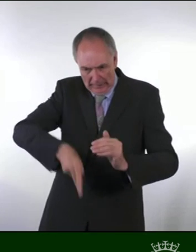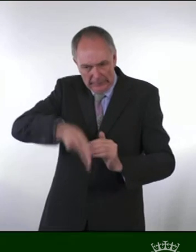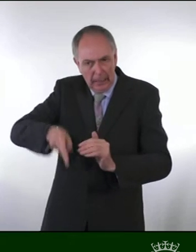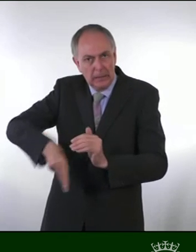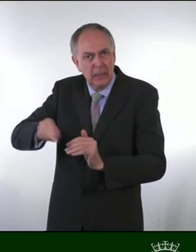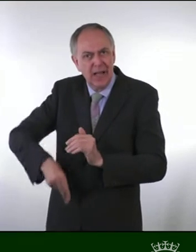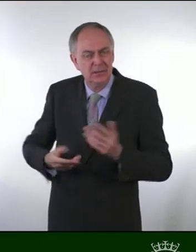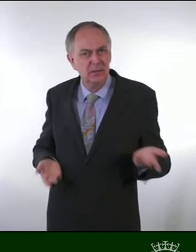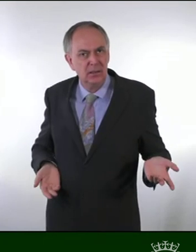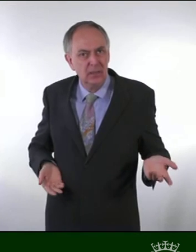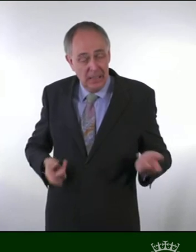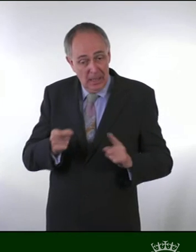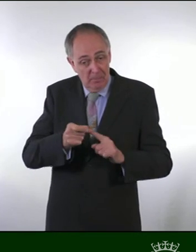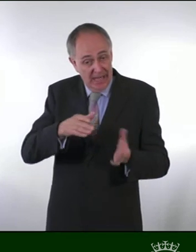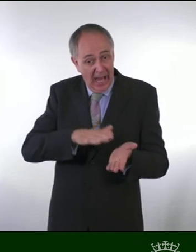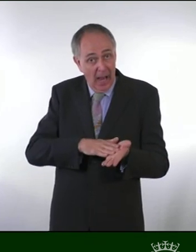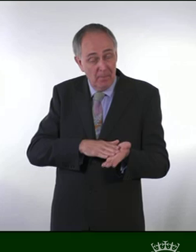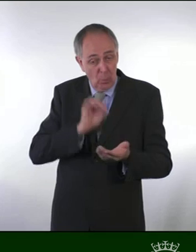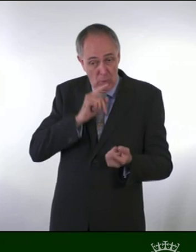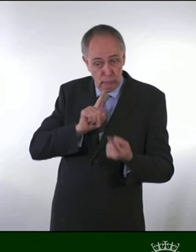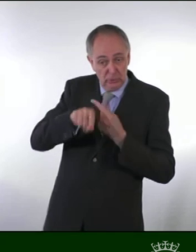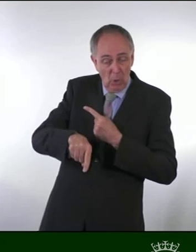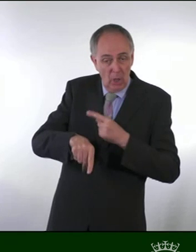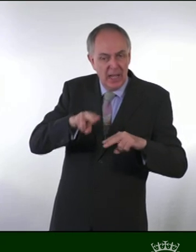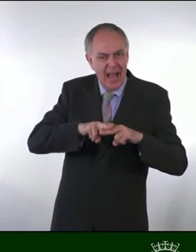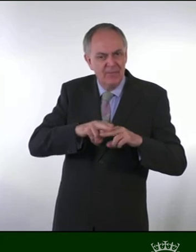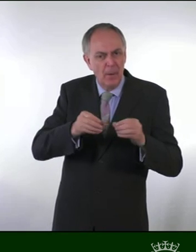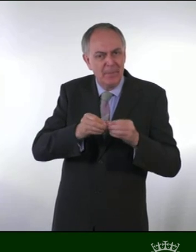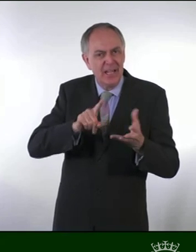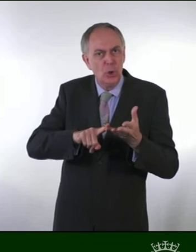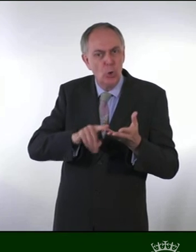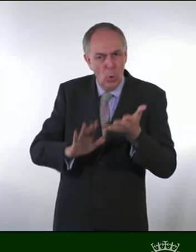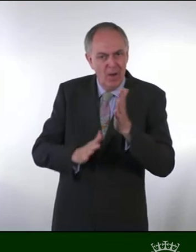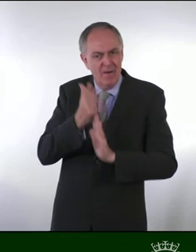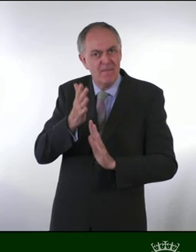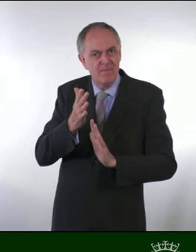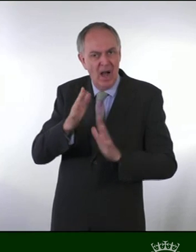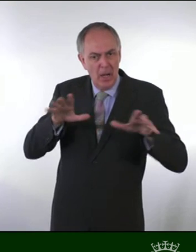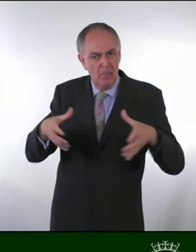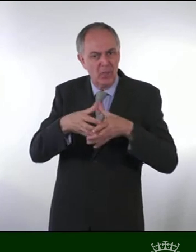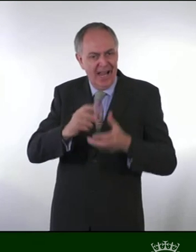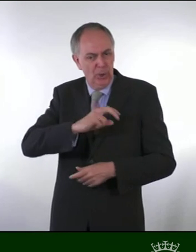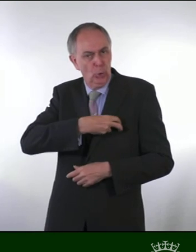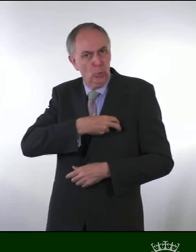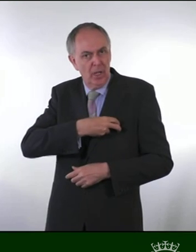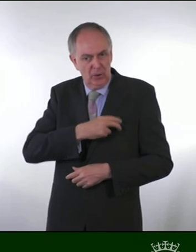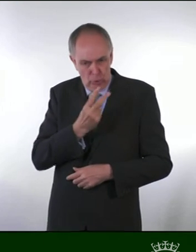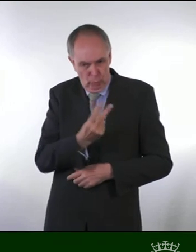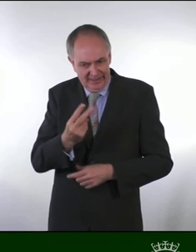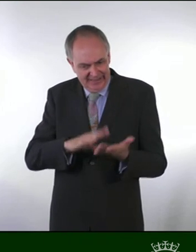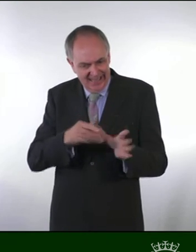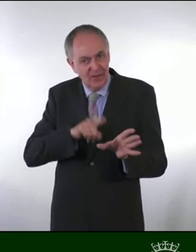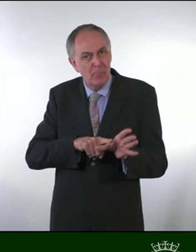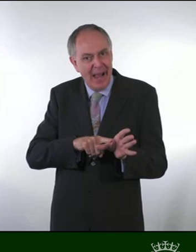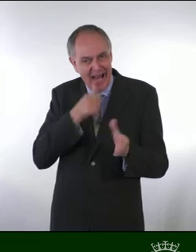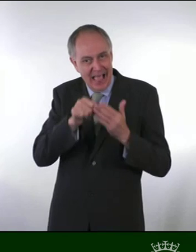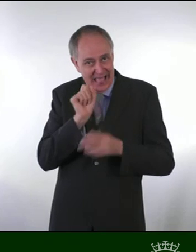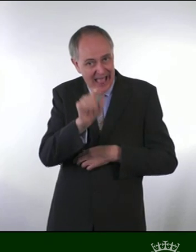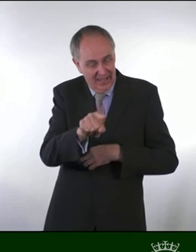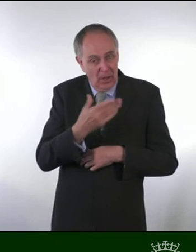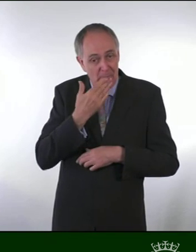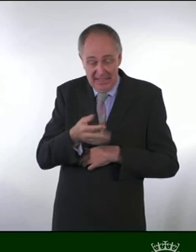Is the Prime Minister planning to respond to the Fire Brigades Union letter sent to him on 22 May calling for a moratorium on cuts?